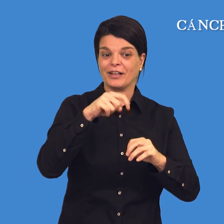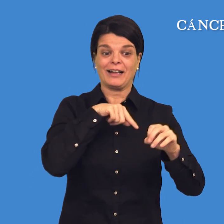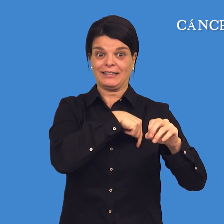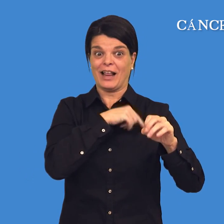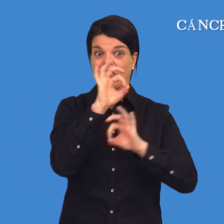sentir